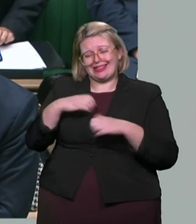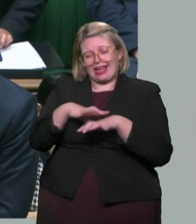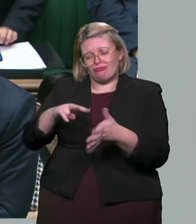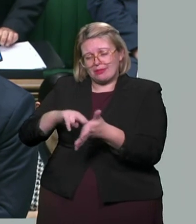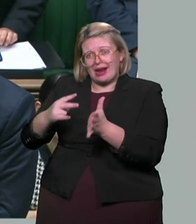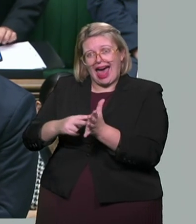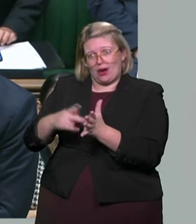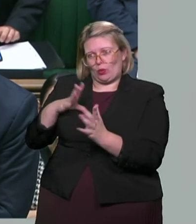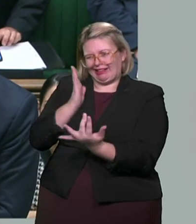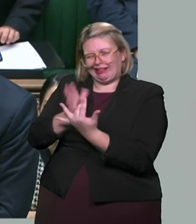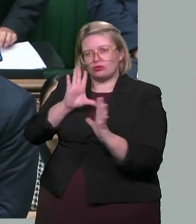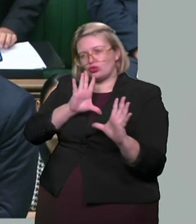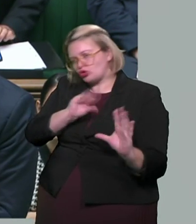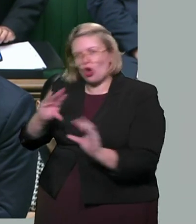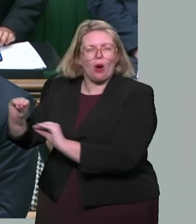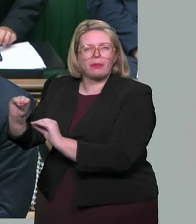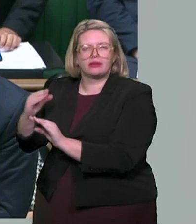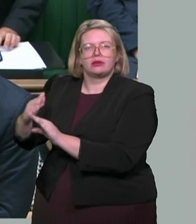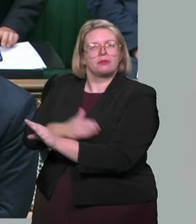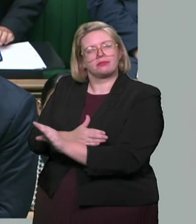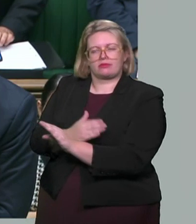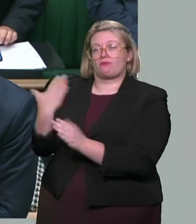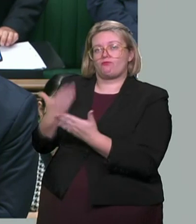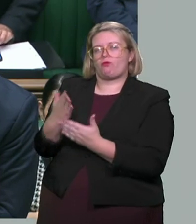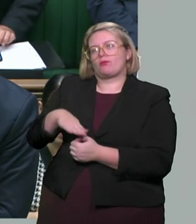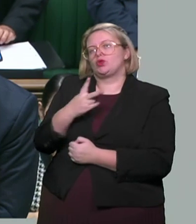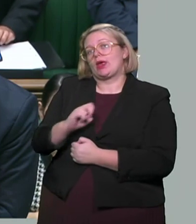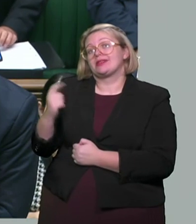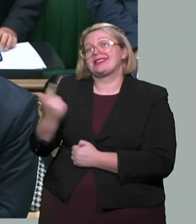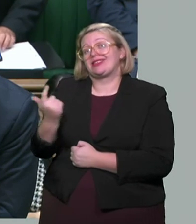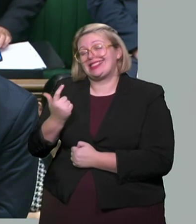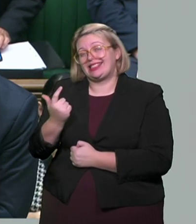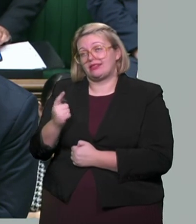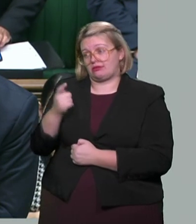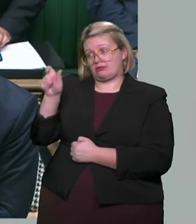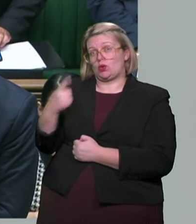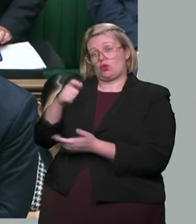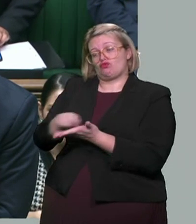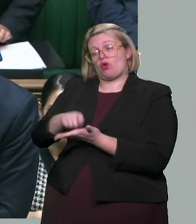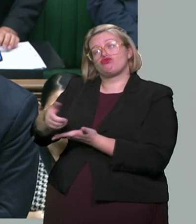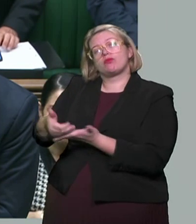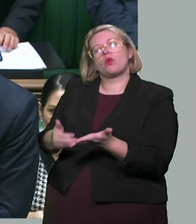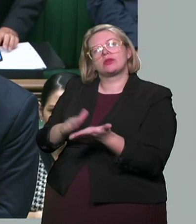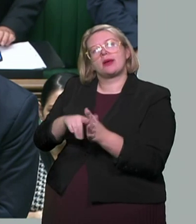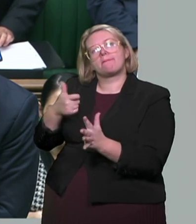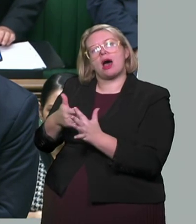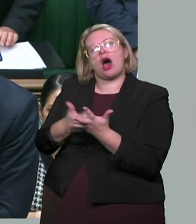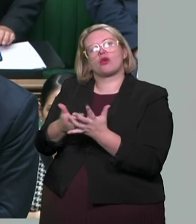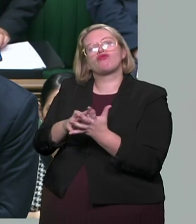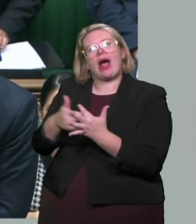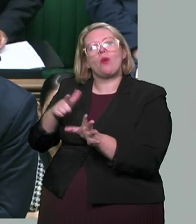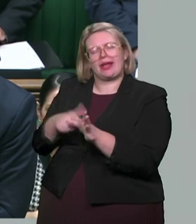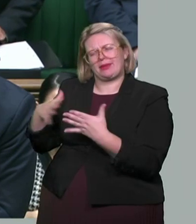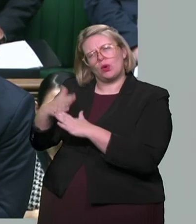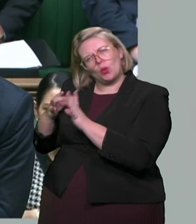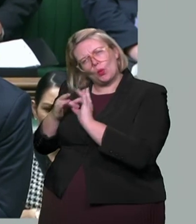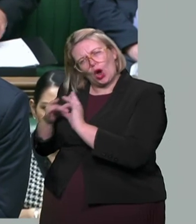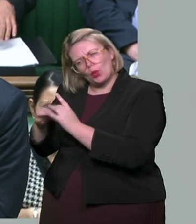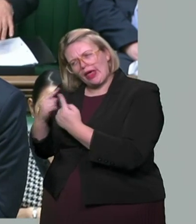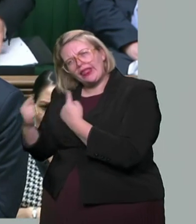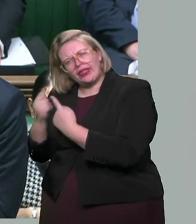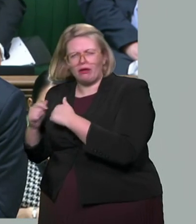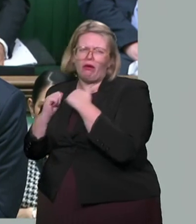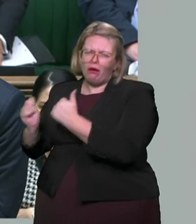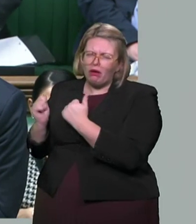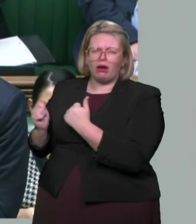I pay tribute to the work of Sir Mark Rowley, with whom I worked extremely closely while I was in London, and all those who were involved in foiling those terrorist plots.